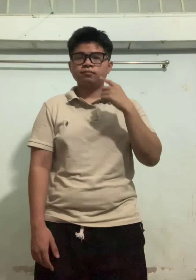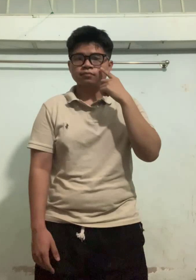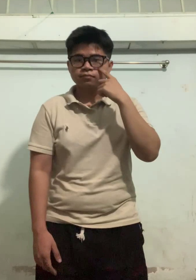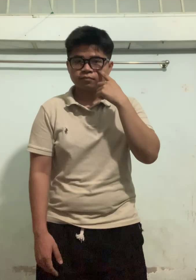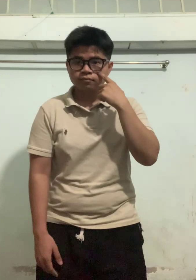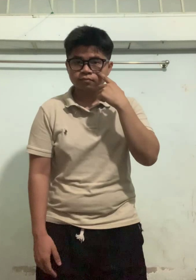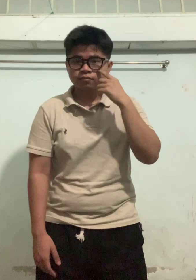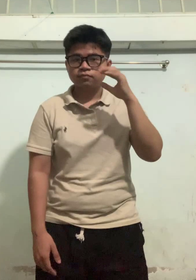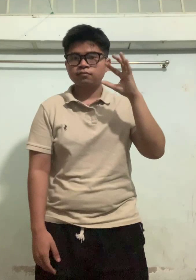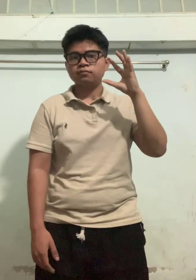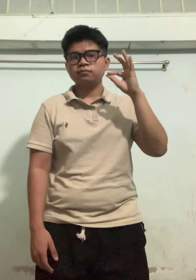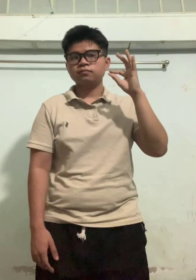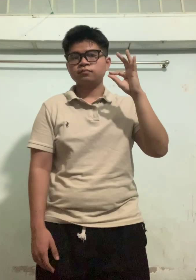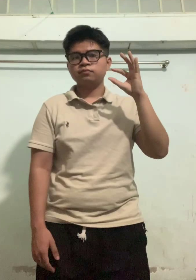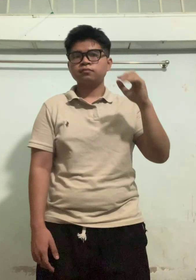lam quen